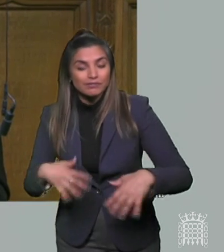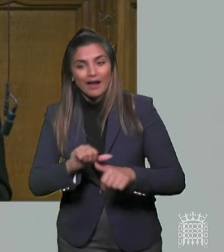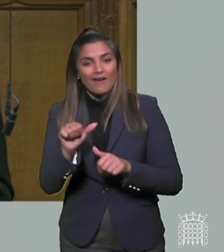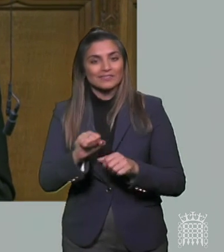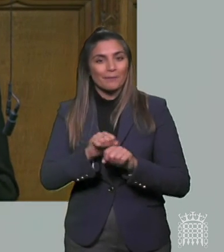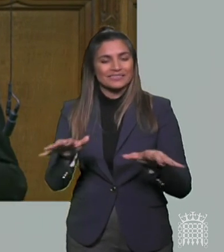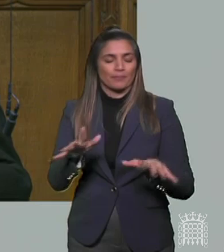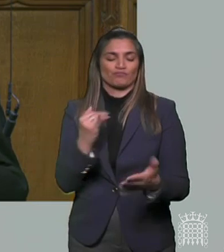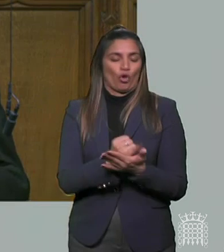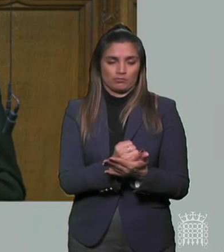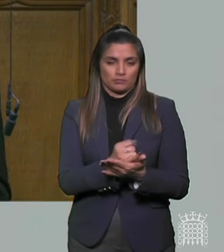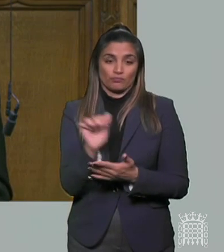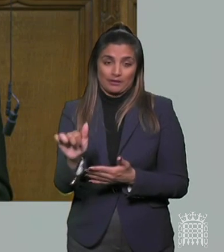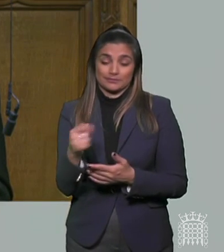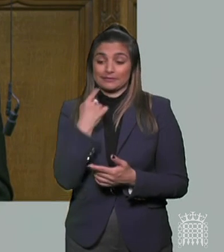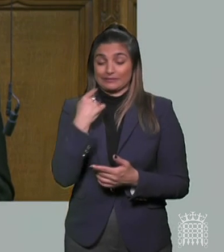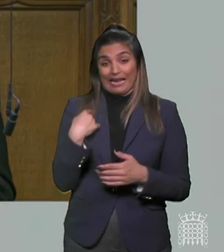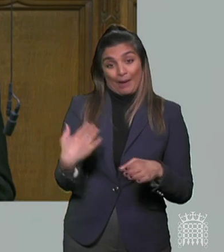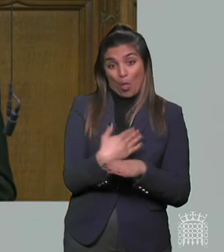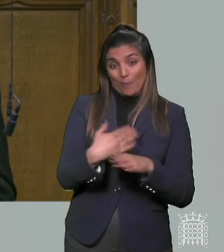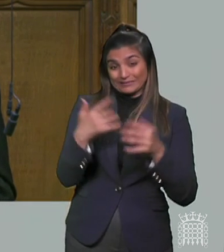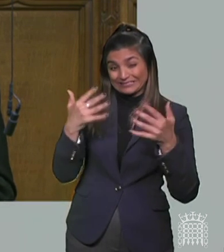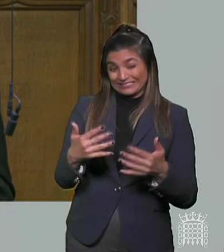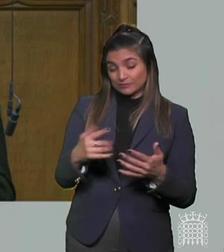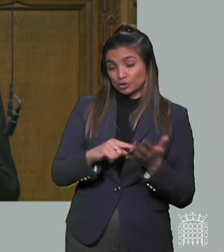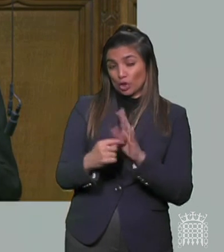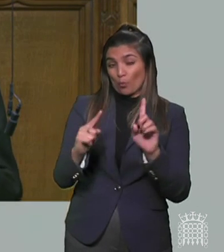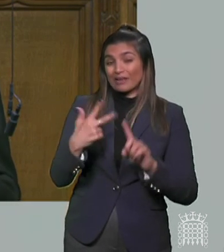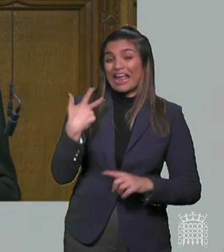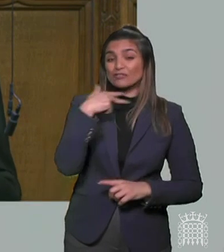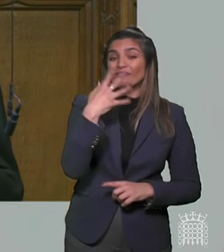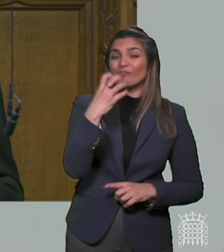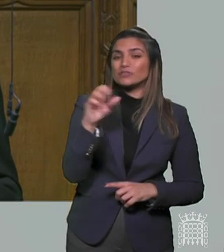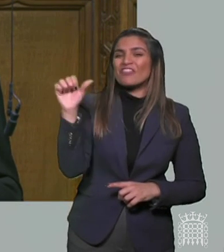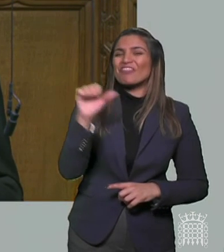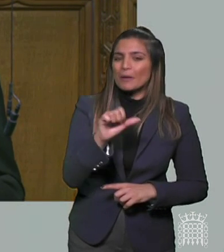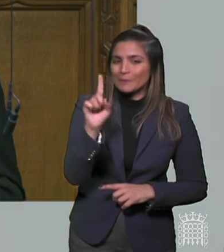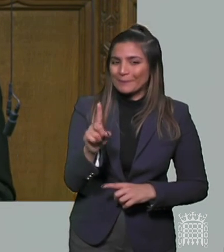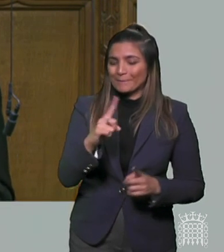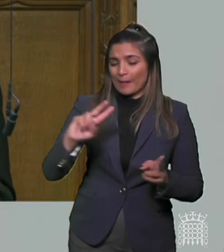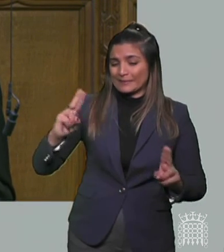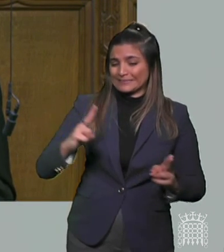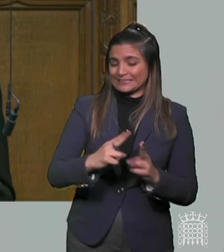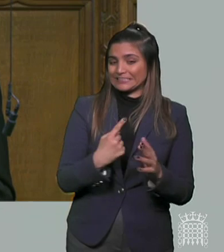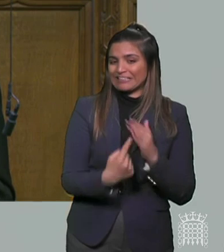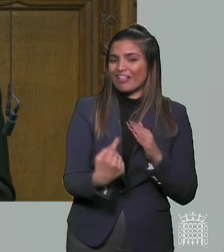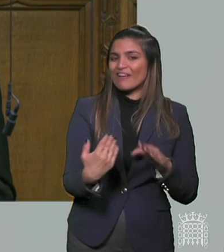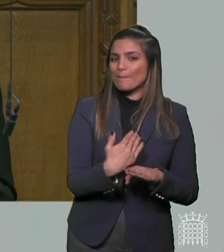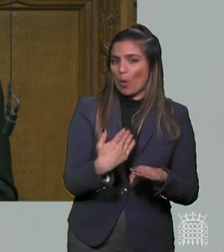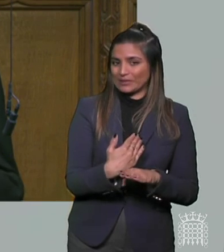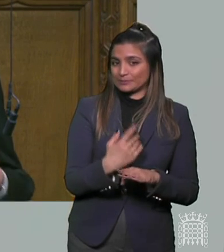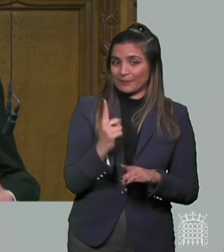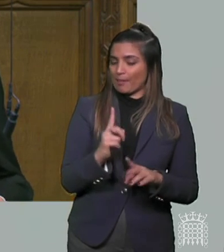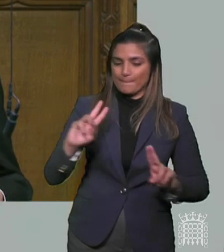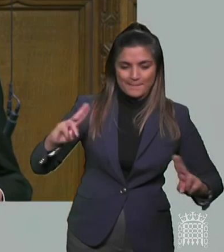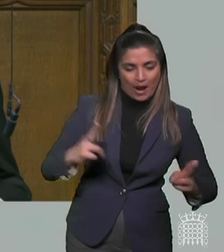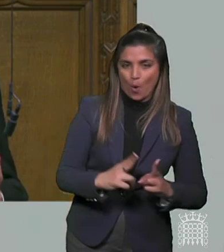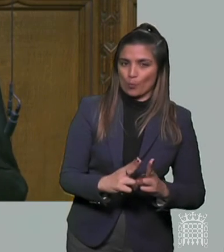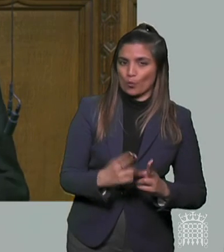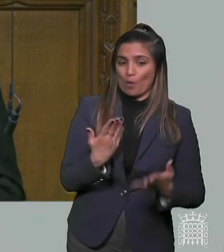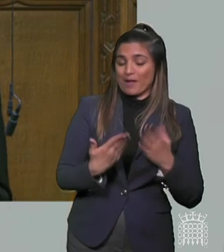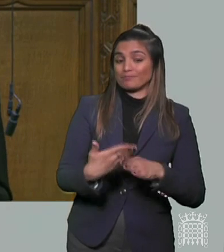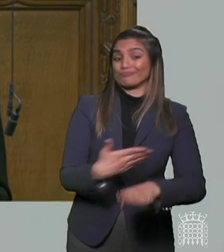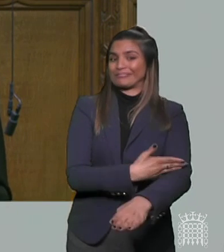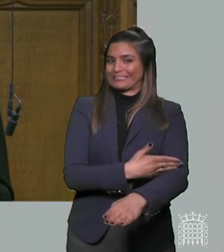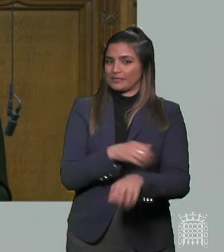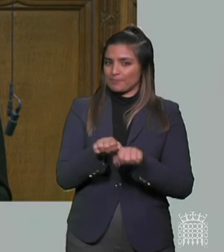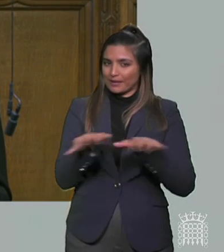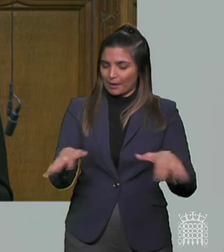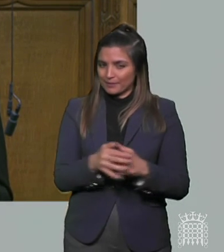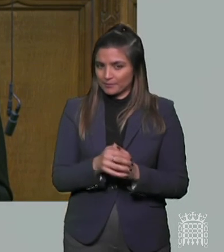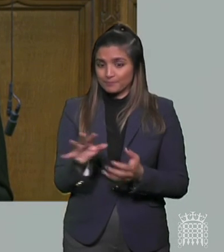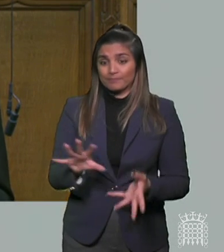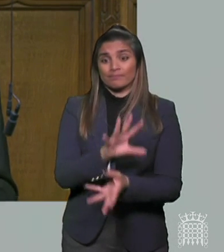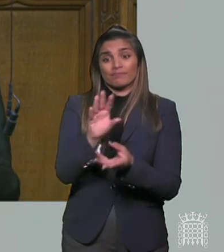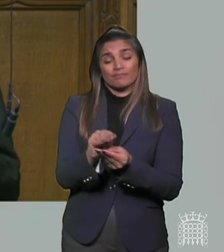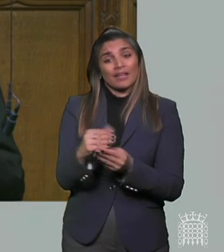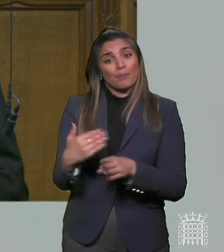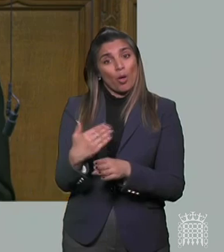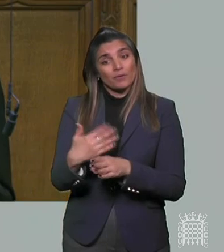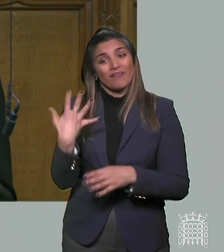Yesterday’s employment statistics show 840,000 fewer self-employed people now than before the pandemic and that overall employment is 580,000 lower.